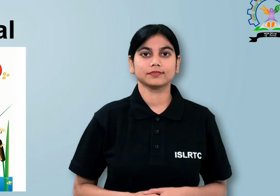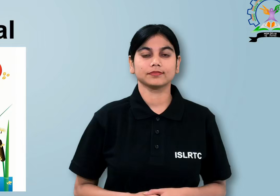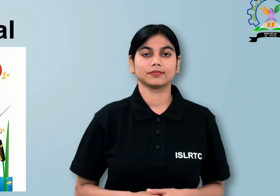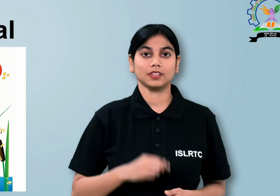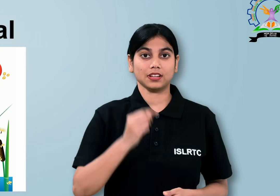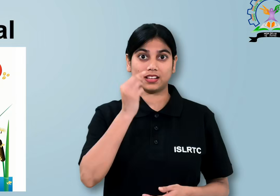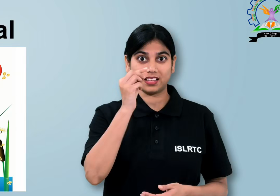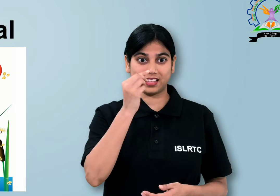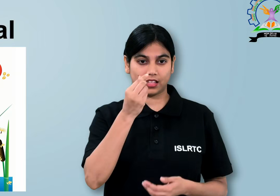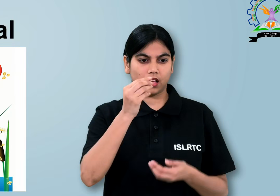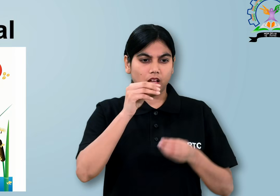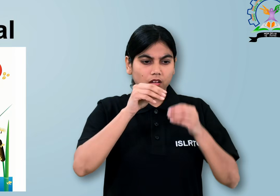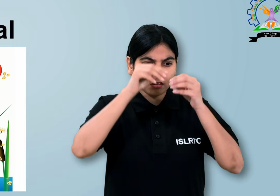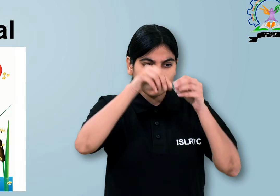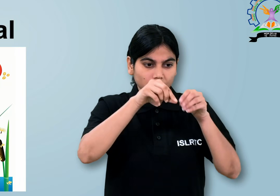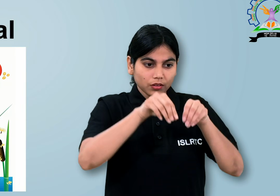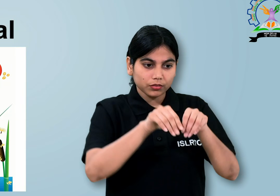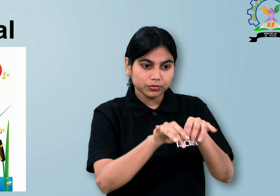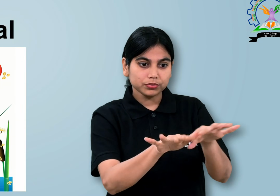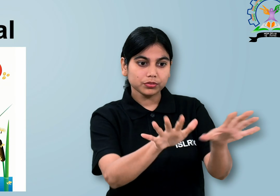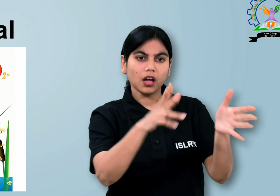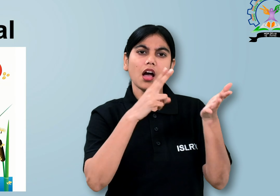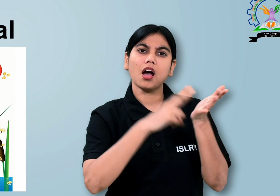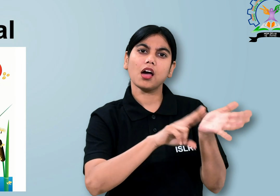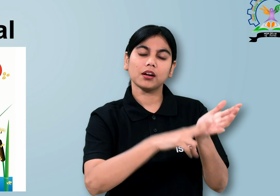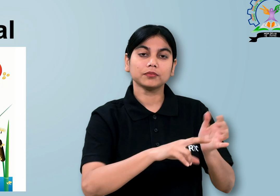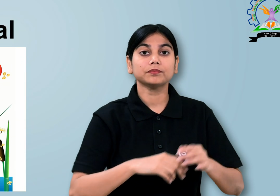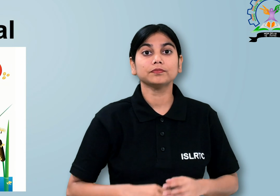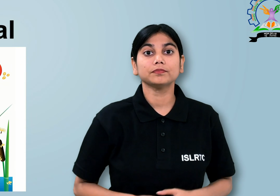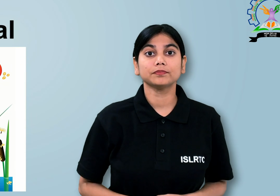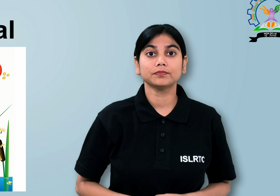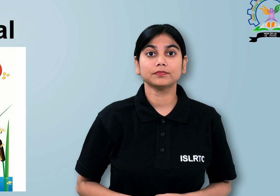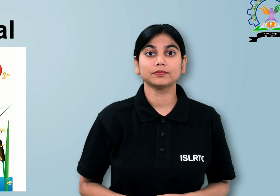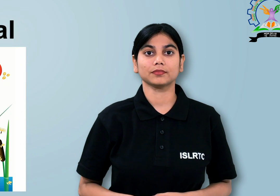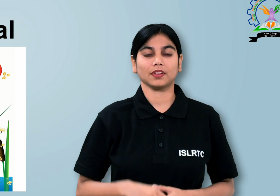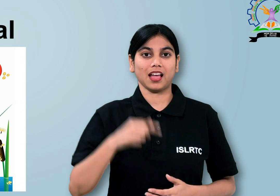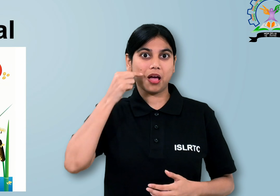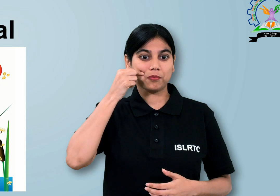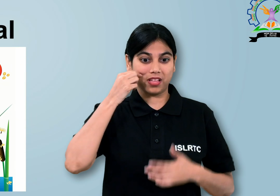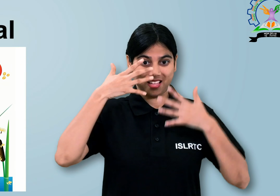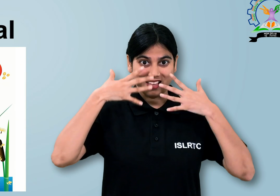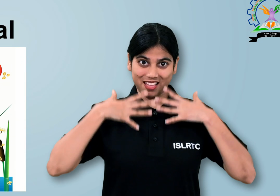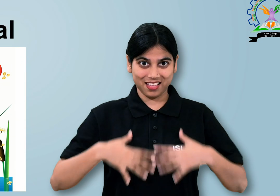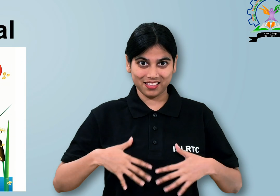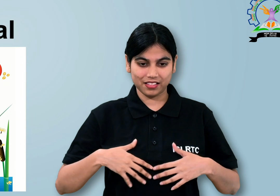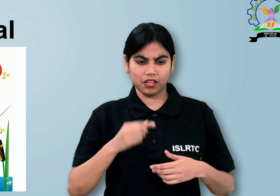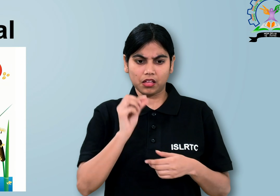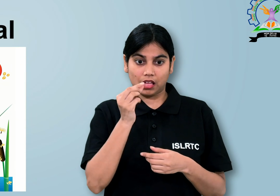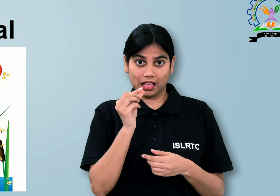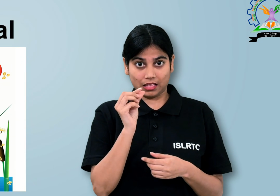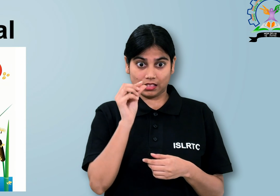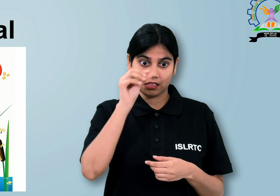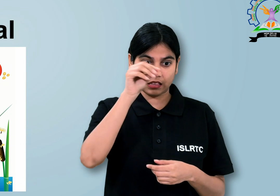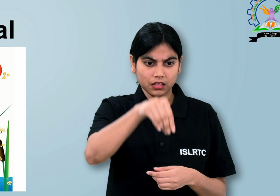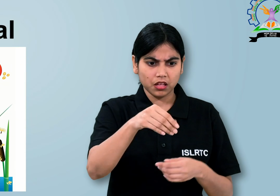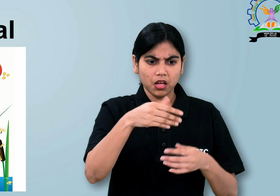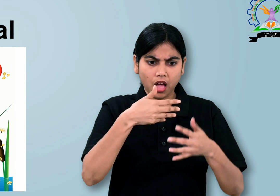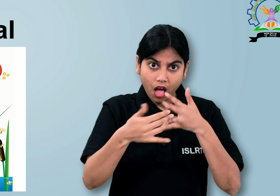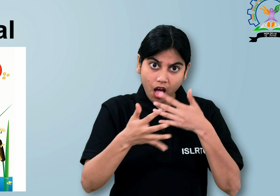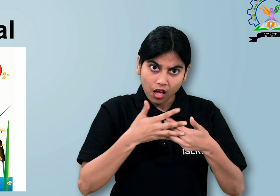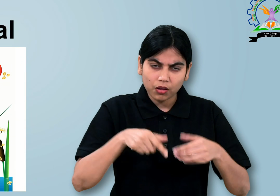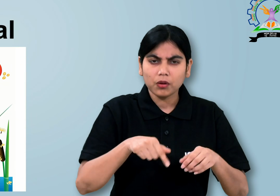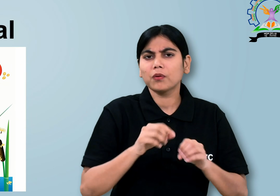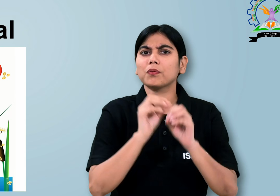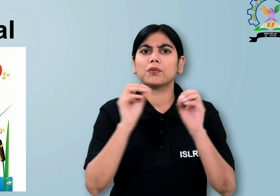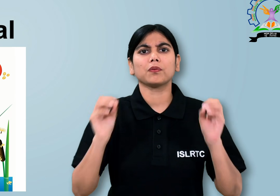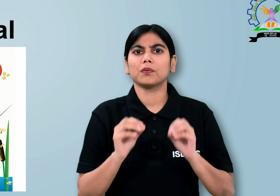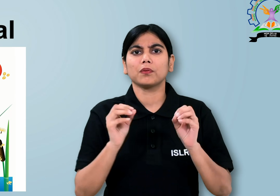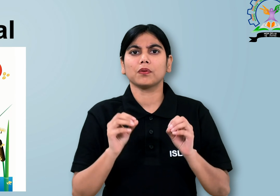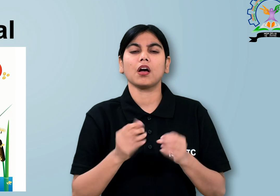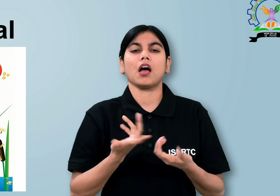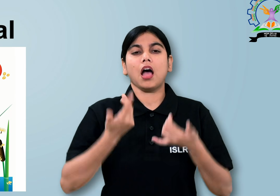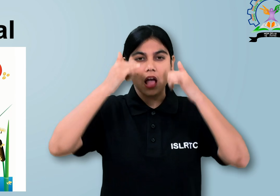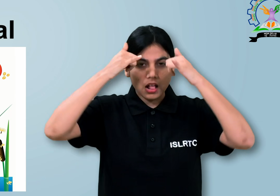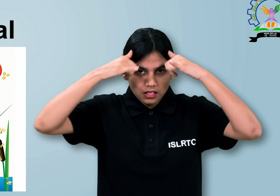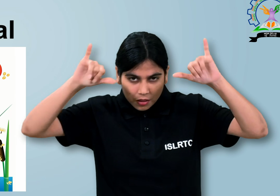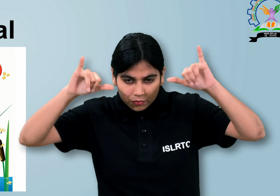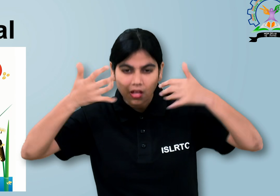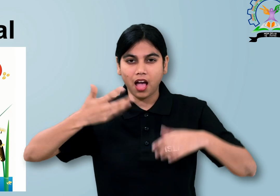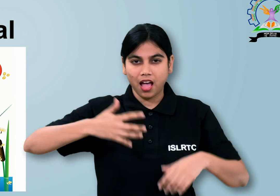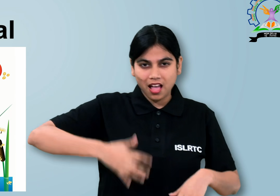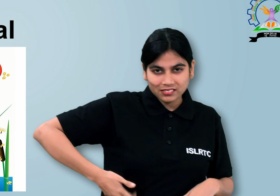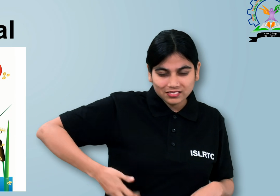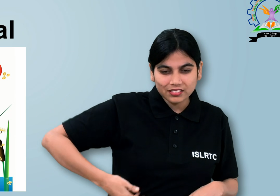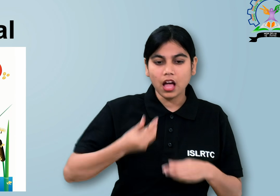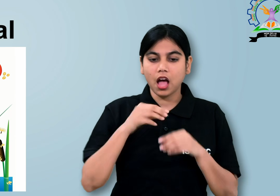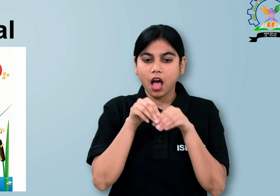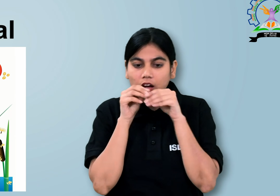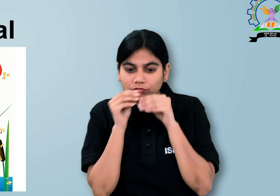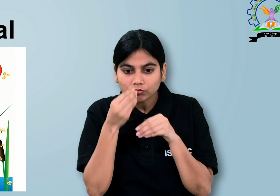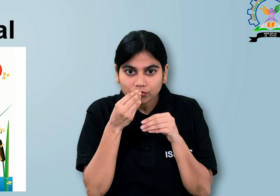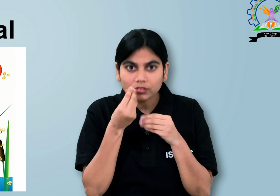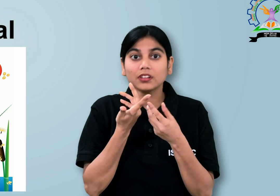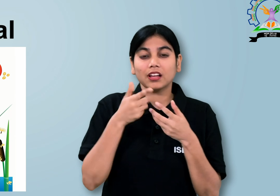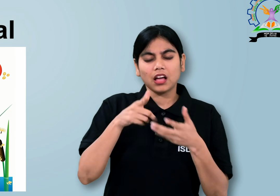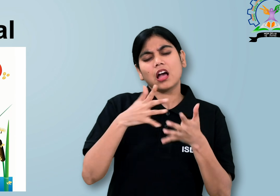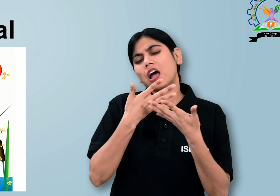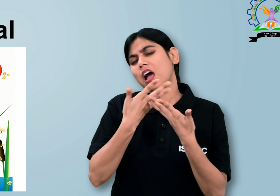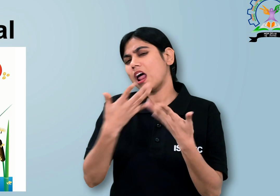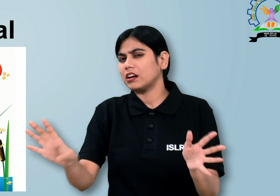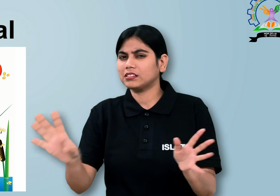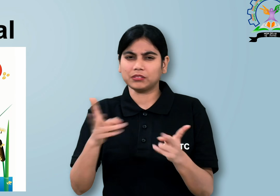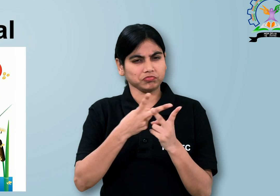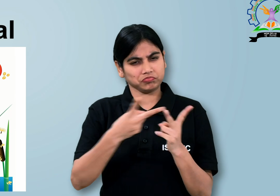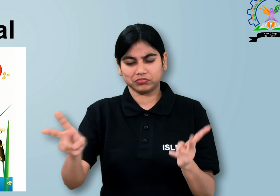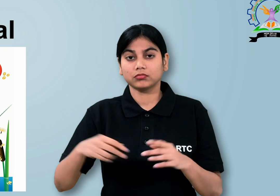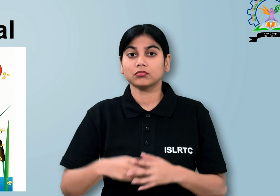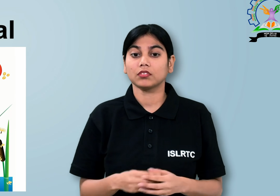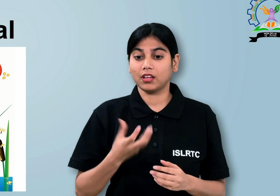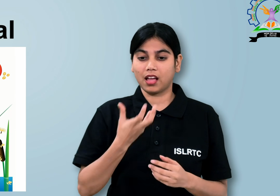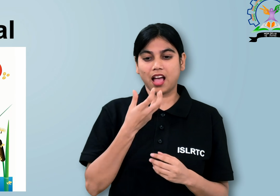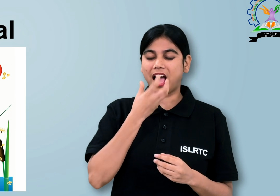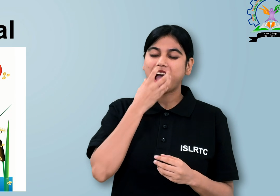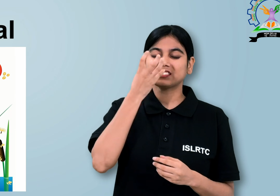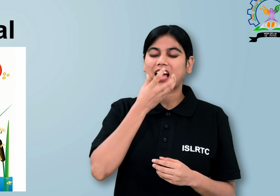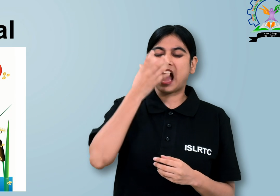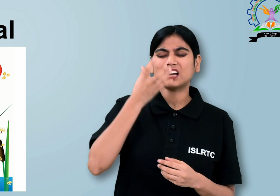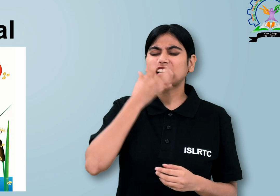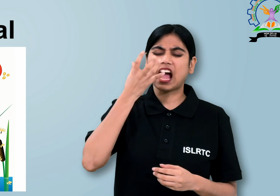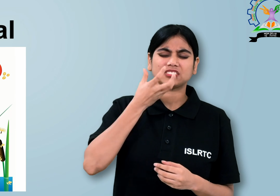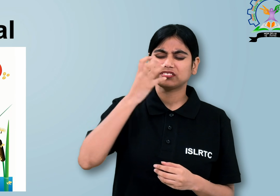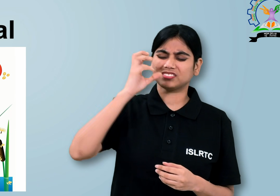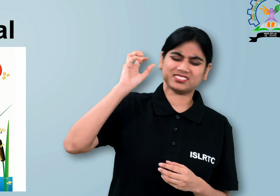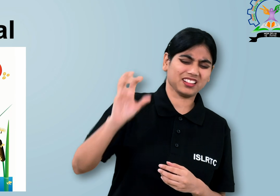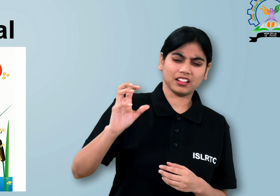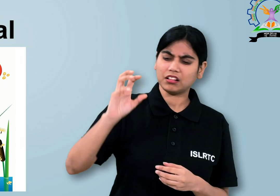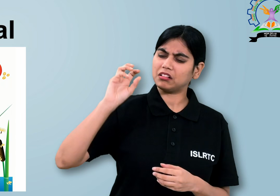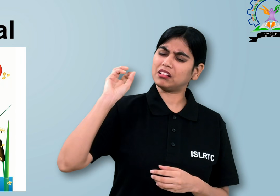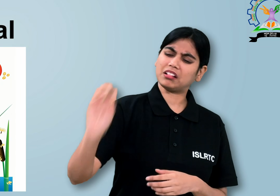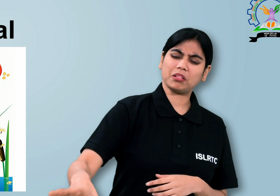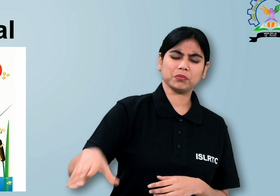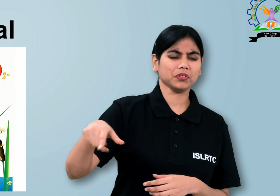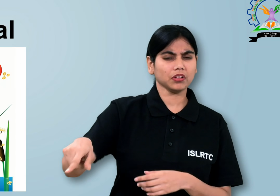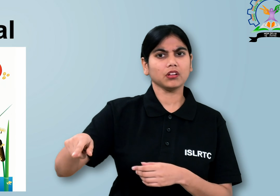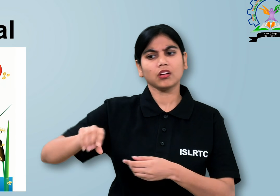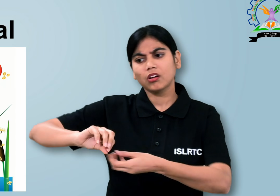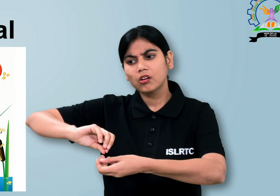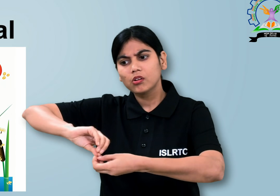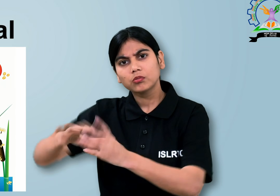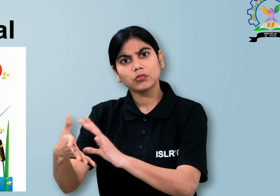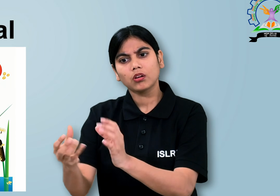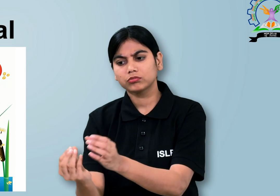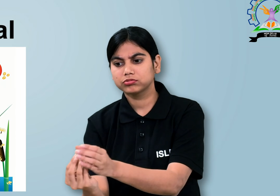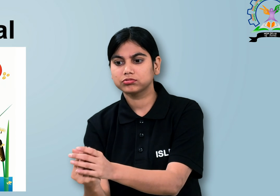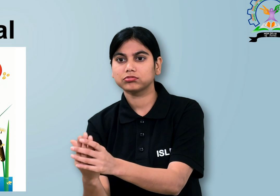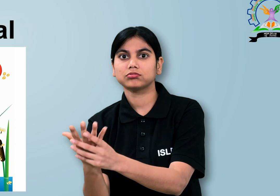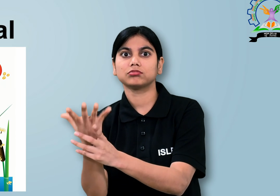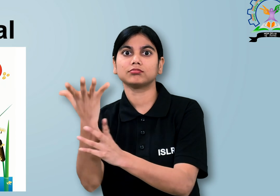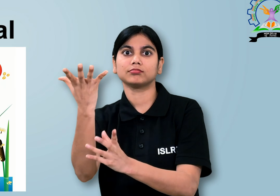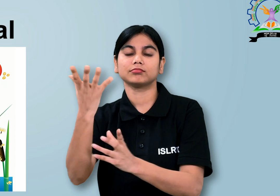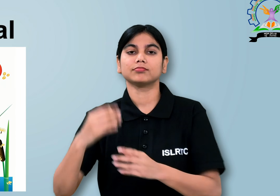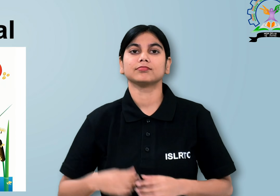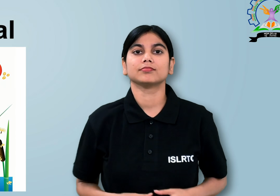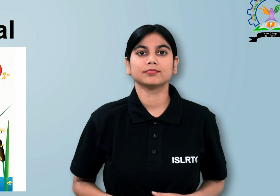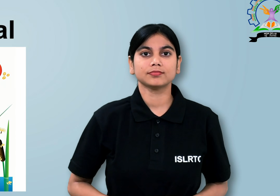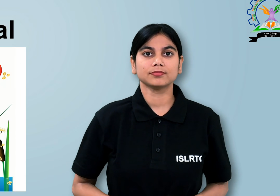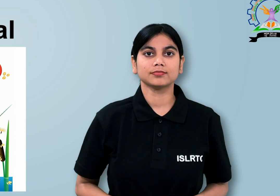Seed Dispersal The process of seed dispersal when not done through human activity but through natural elements such as by wind, water or animals to new sites for germination is called seed dispersal.